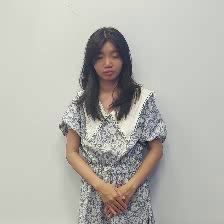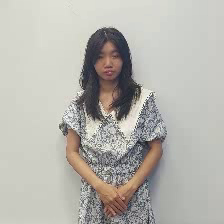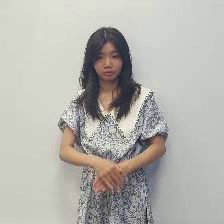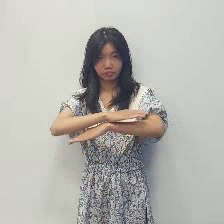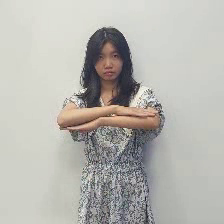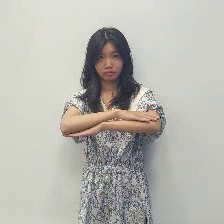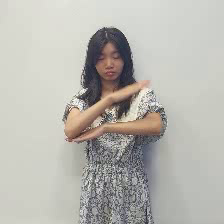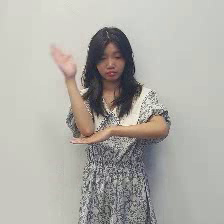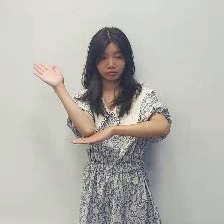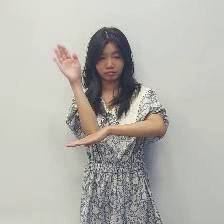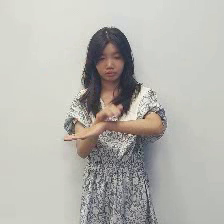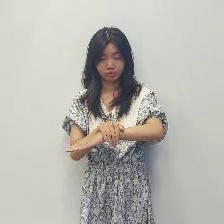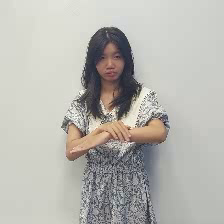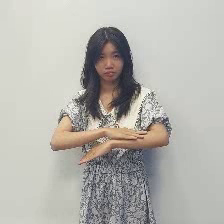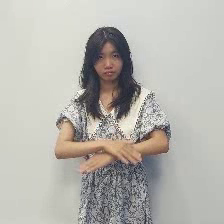Ban ngày